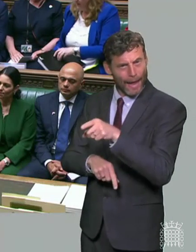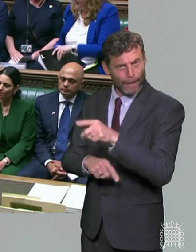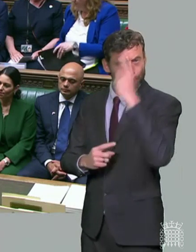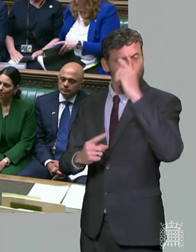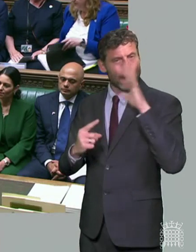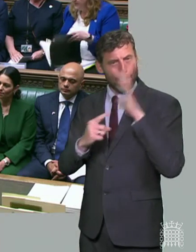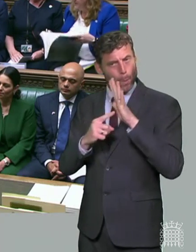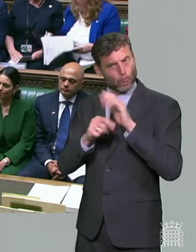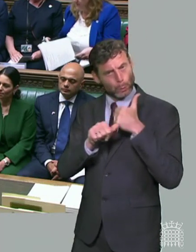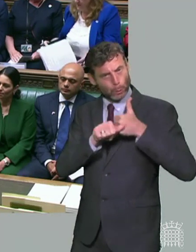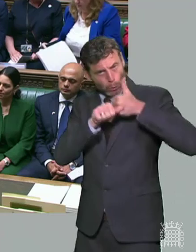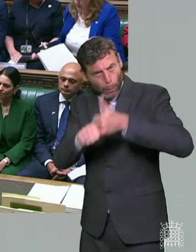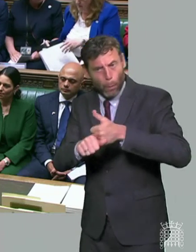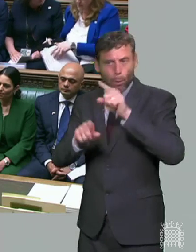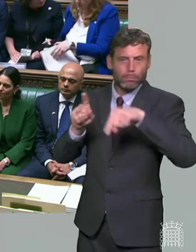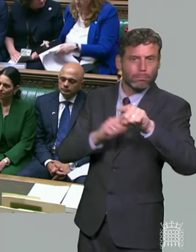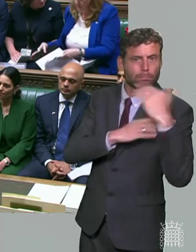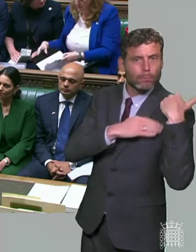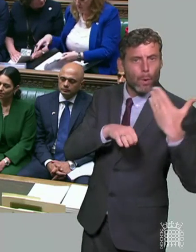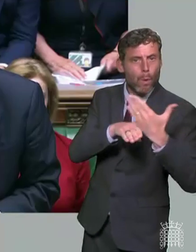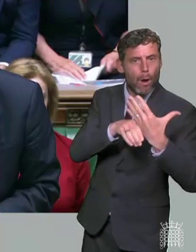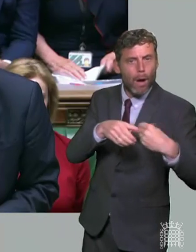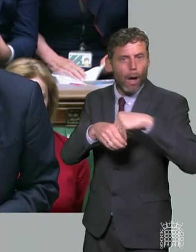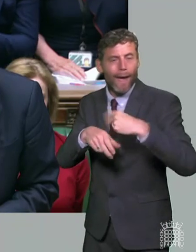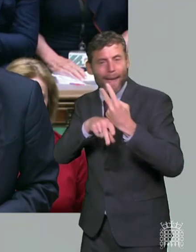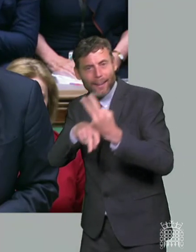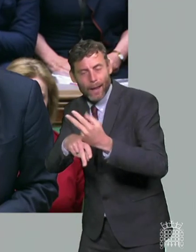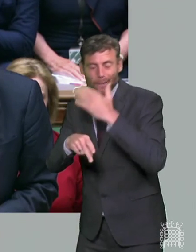This morning, I had meetings with ministerial colleagues and others.